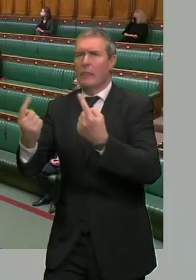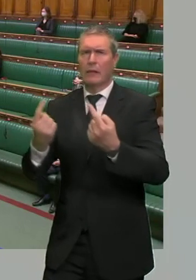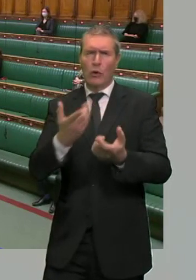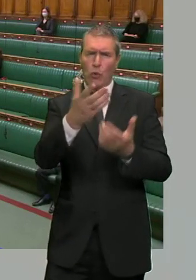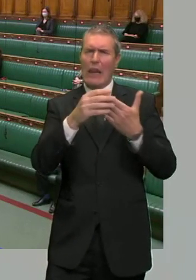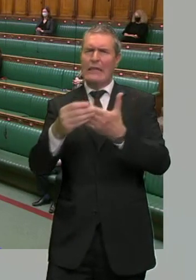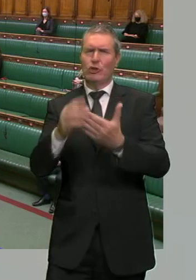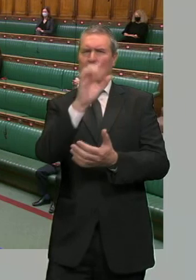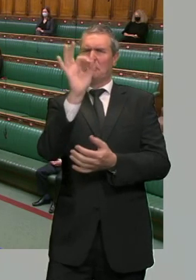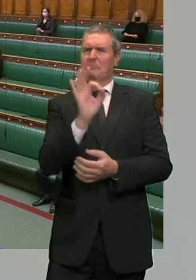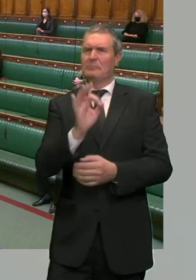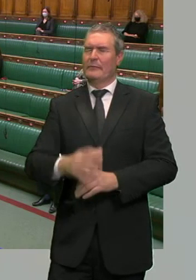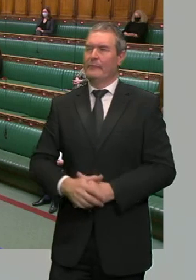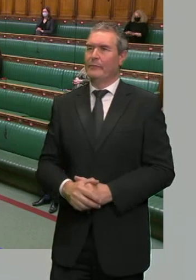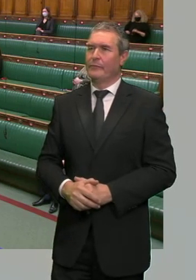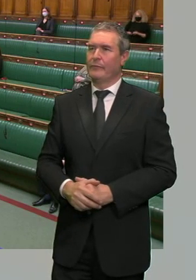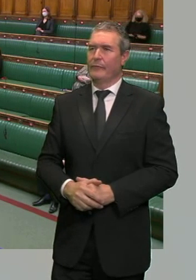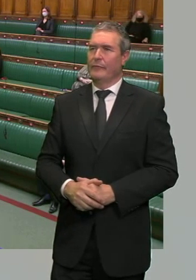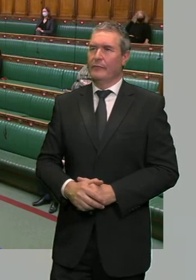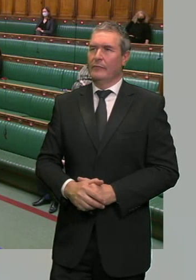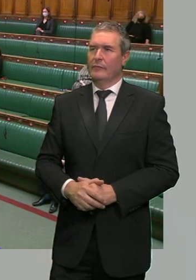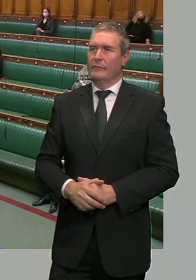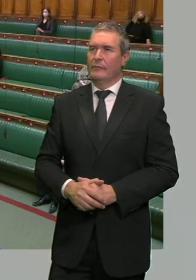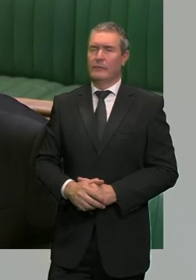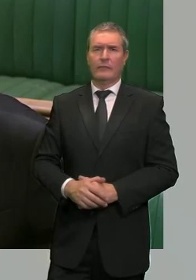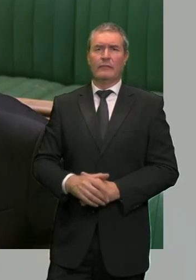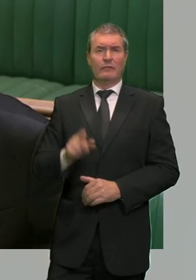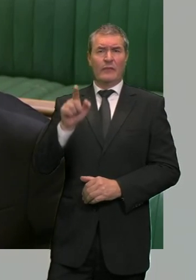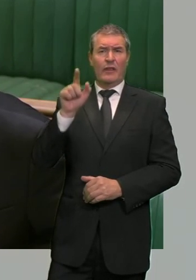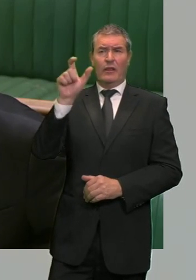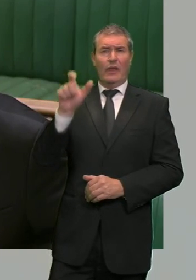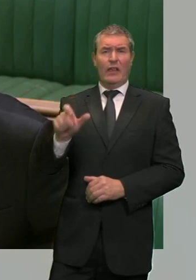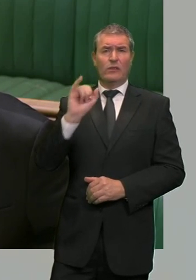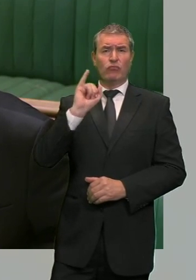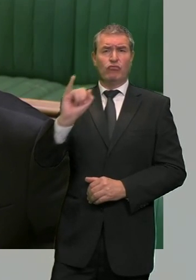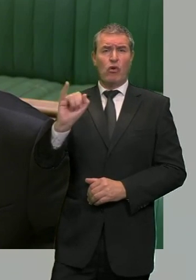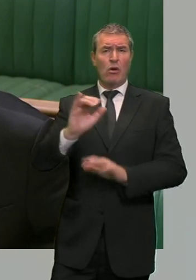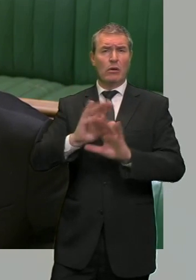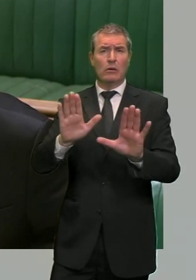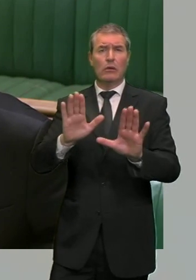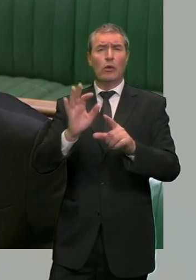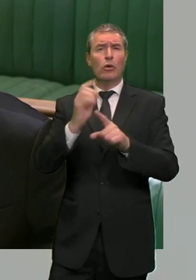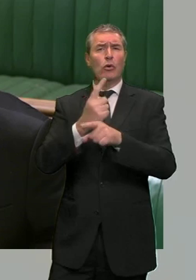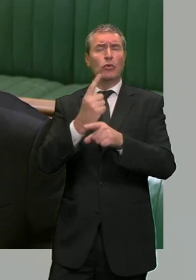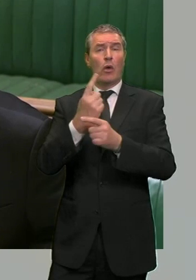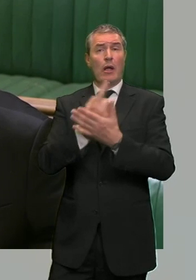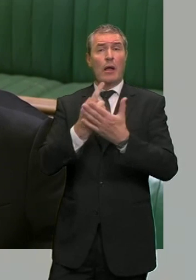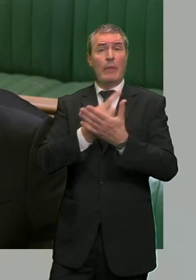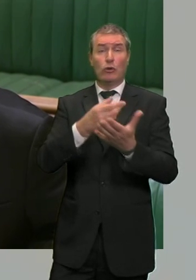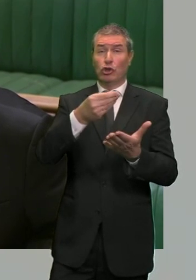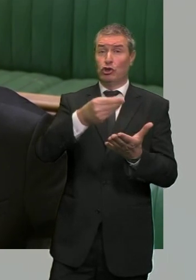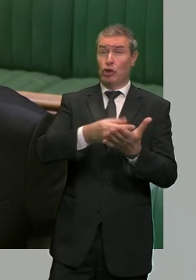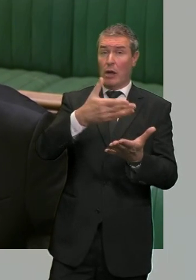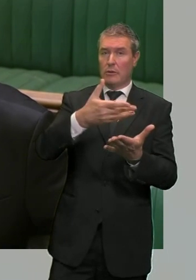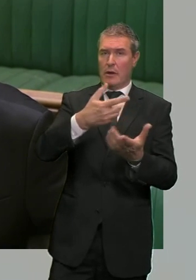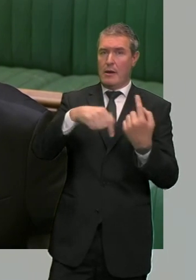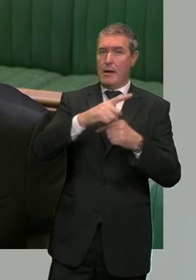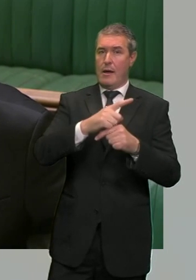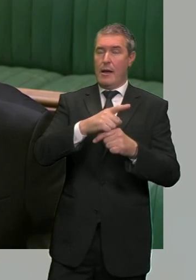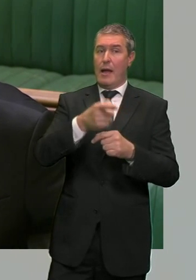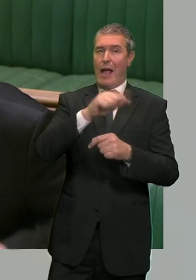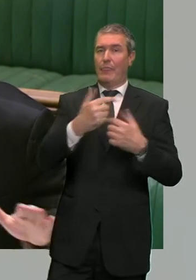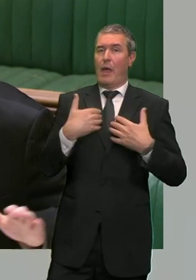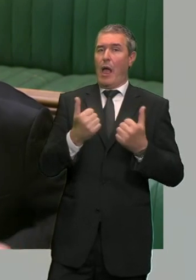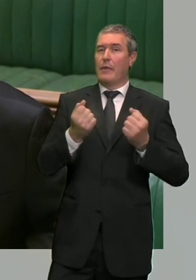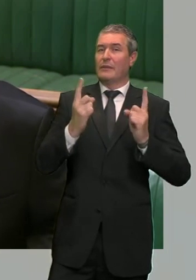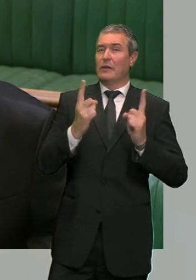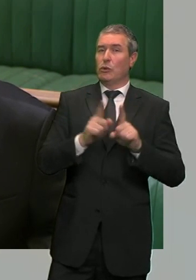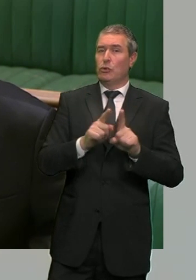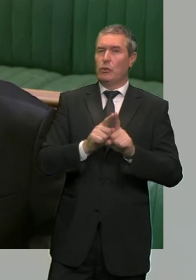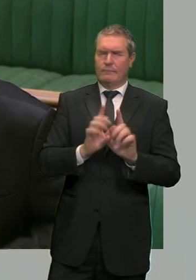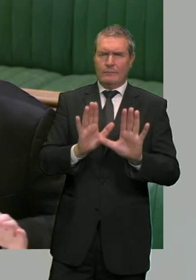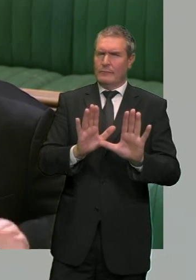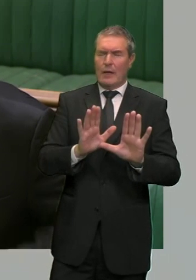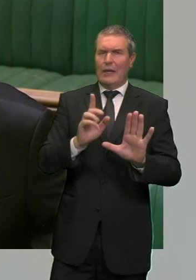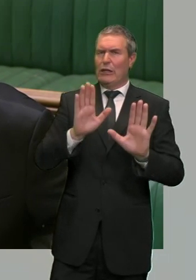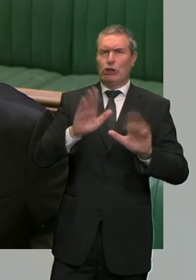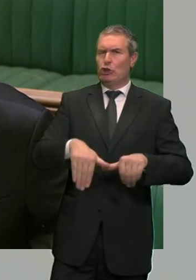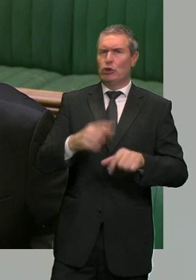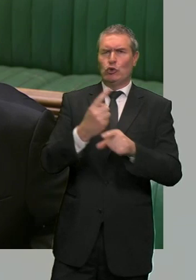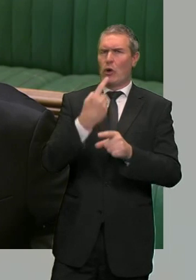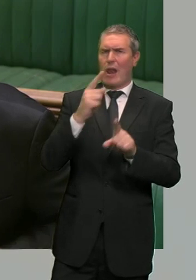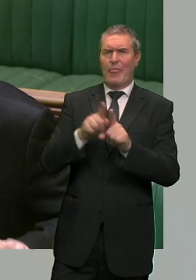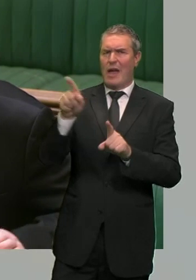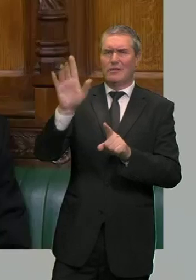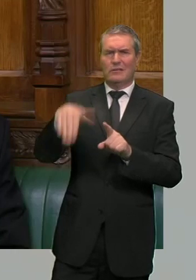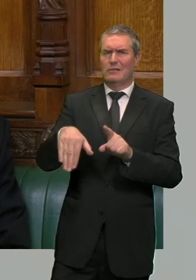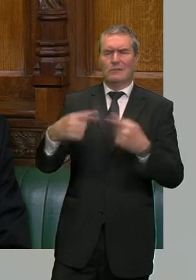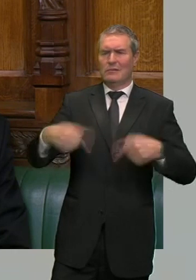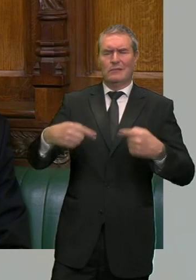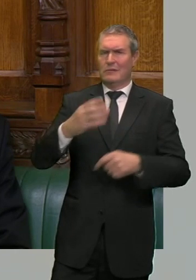I am afraid that the honourable Gentleman is simply wrong in what he says, particularly about my right honourable Friends the Chancellor and the Health Secretary; I do not believe that he should have spoken in those terms.